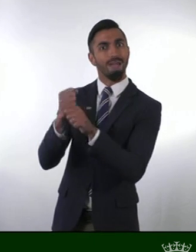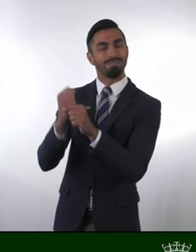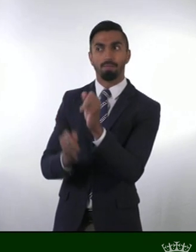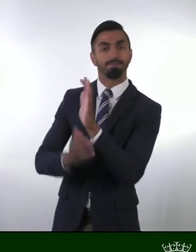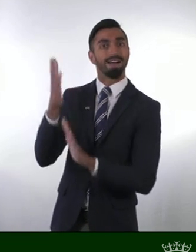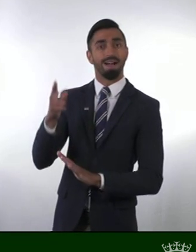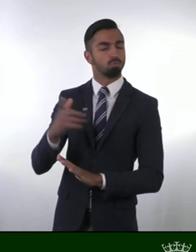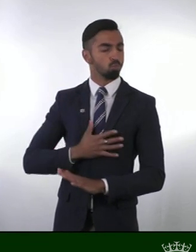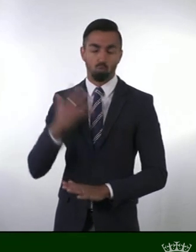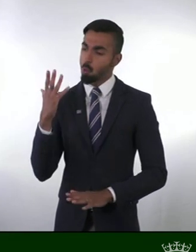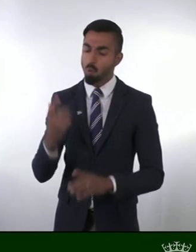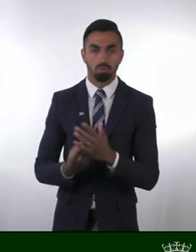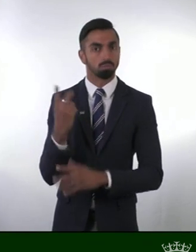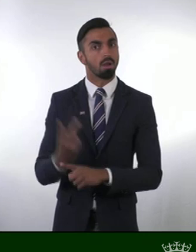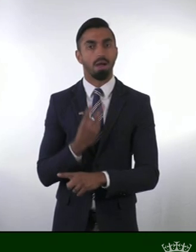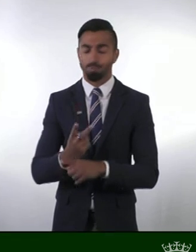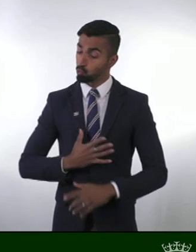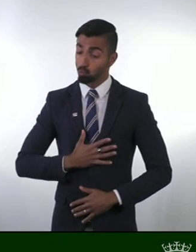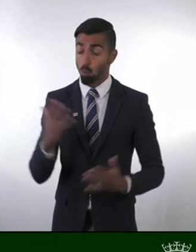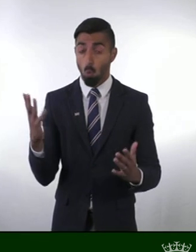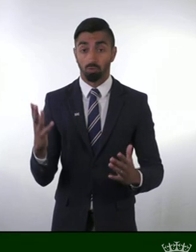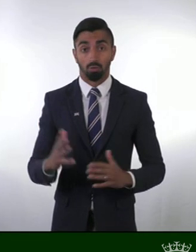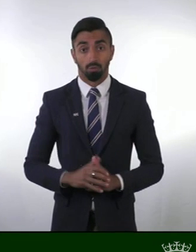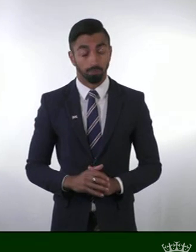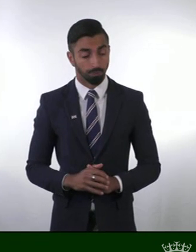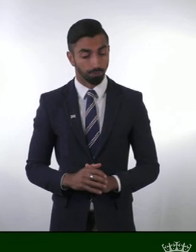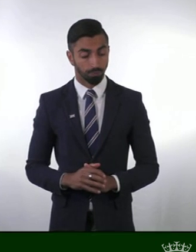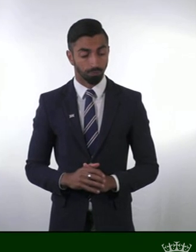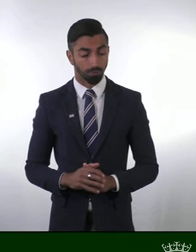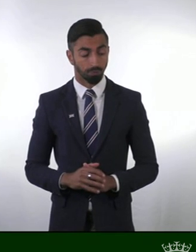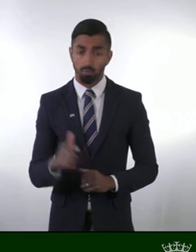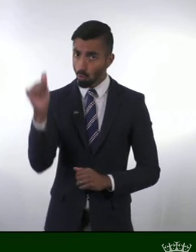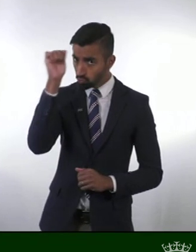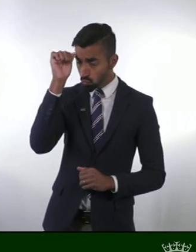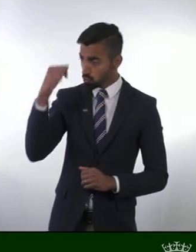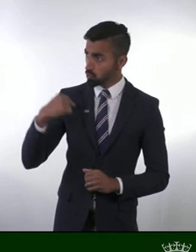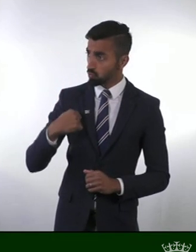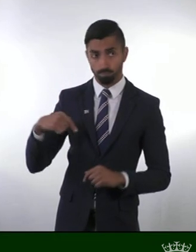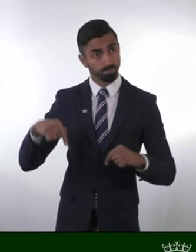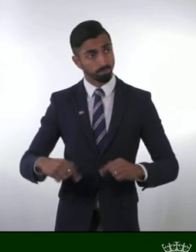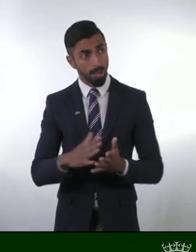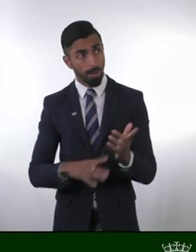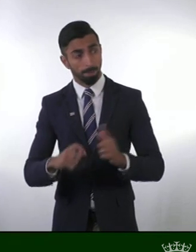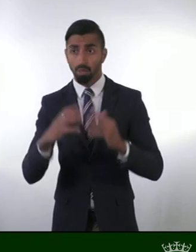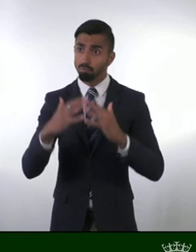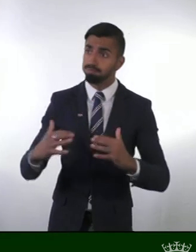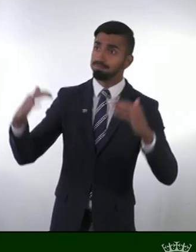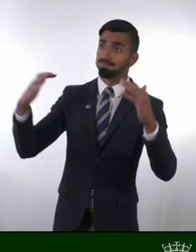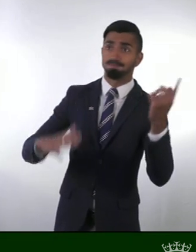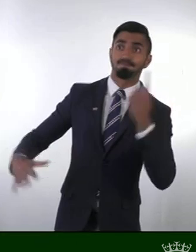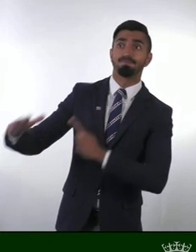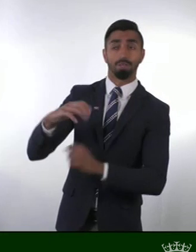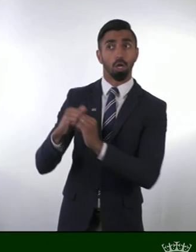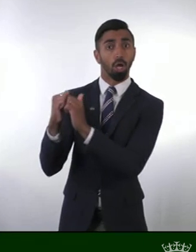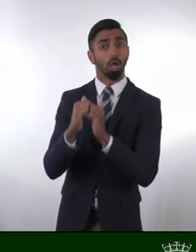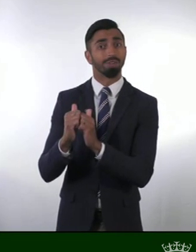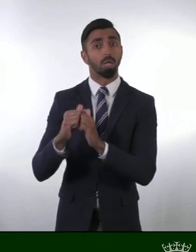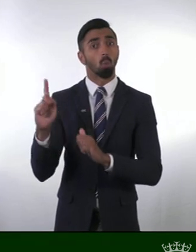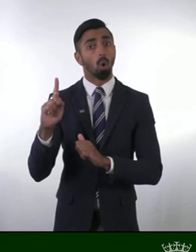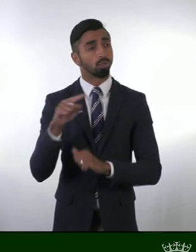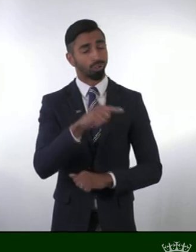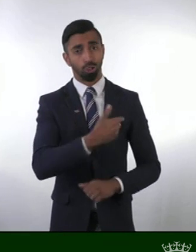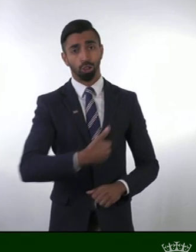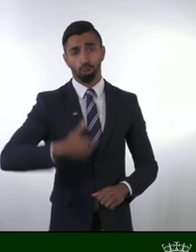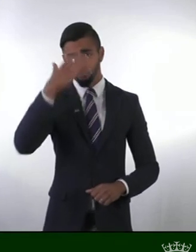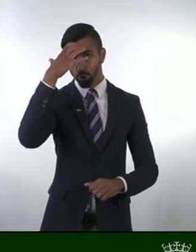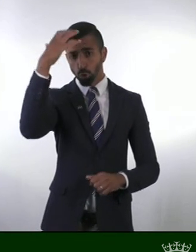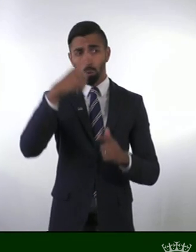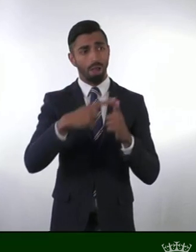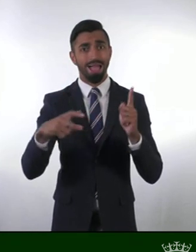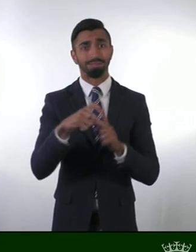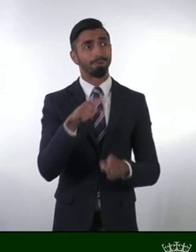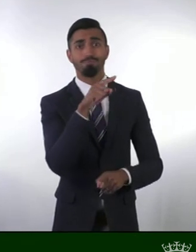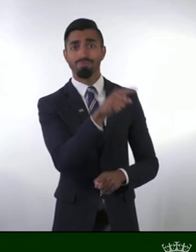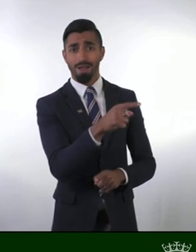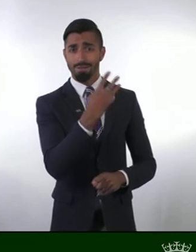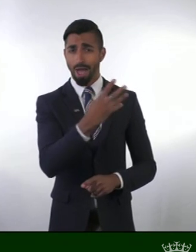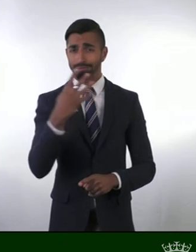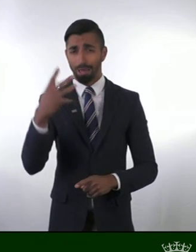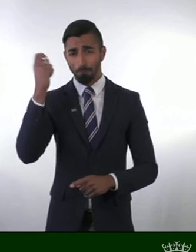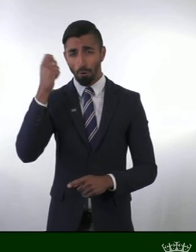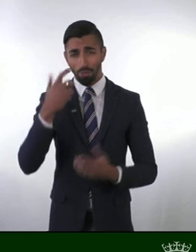Members from across the House will want to join me in offering our very best wishes to His Royal Highness the Duke of Edinburgh on his 99th birthday.